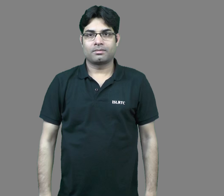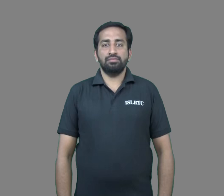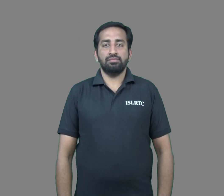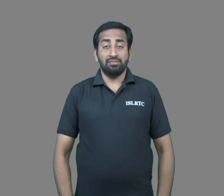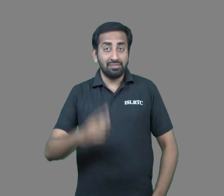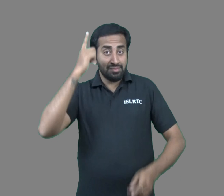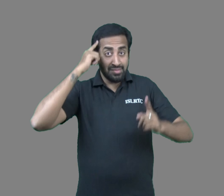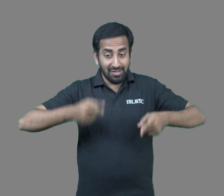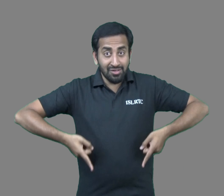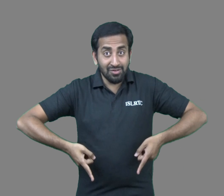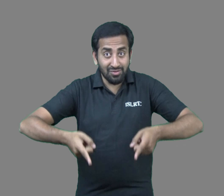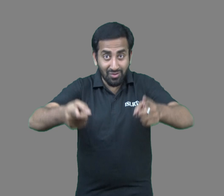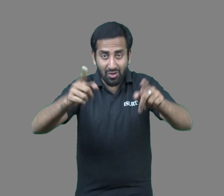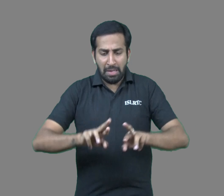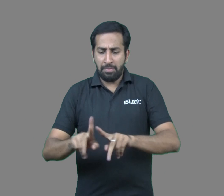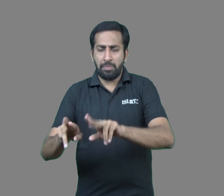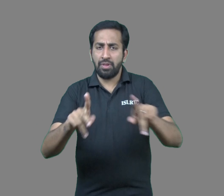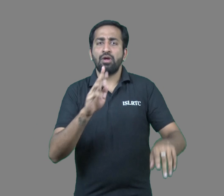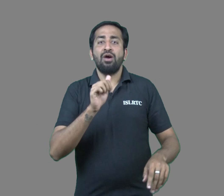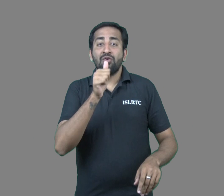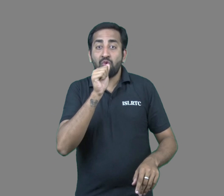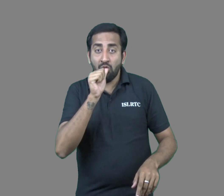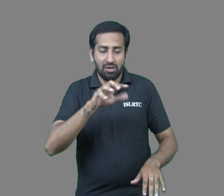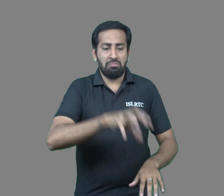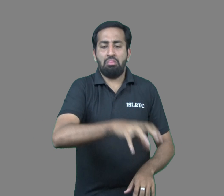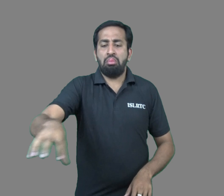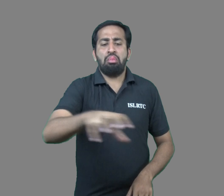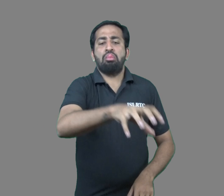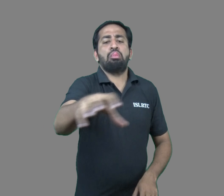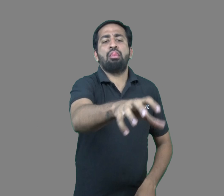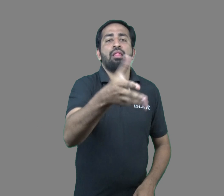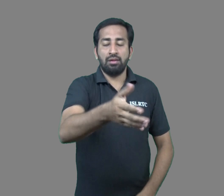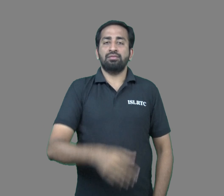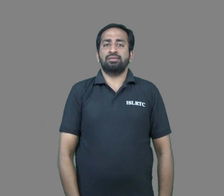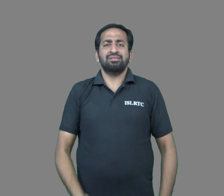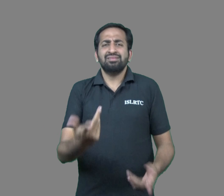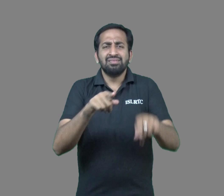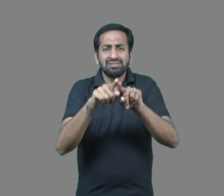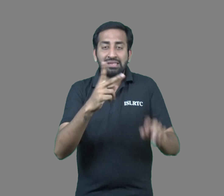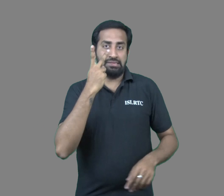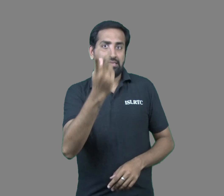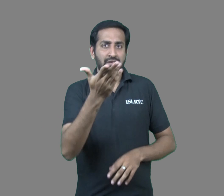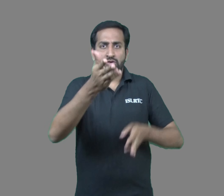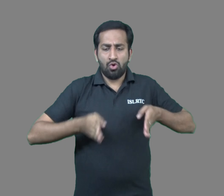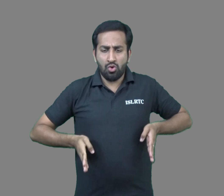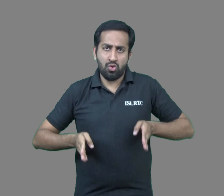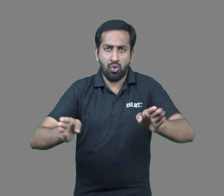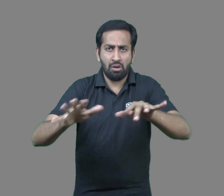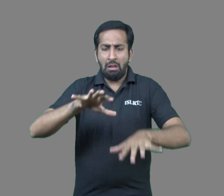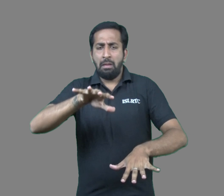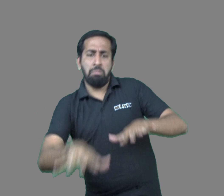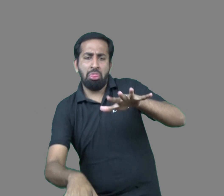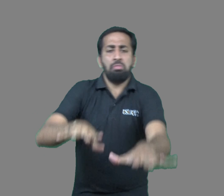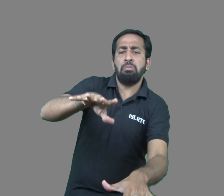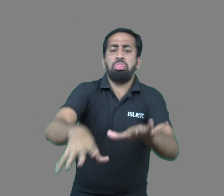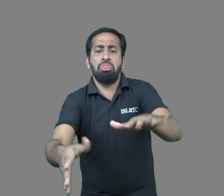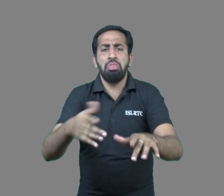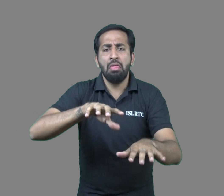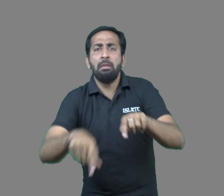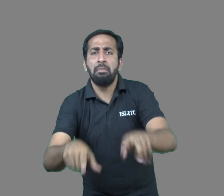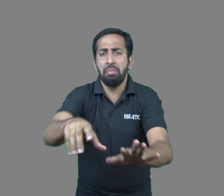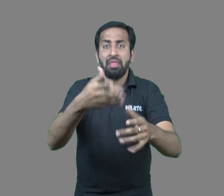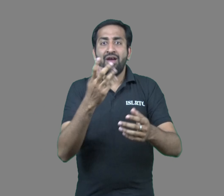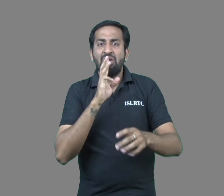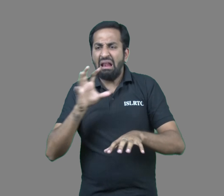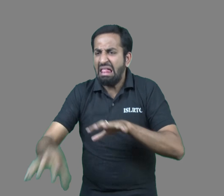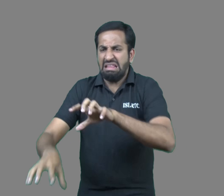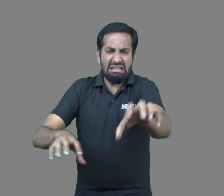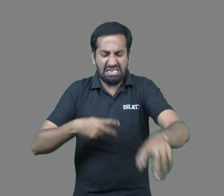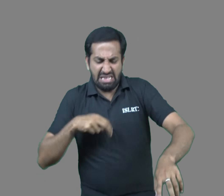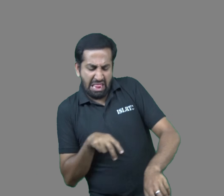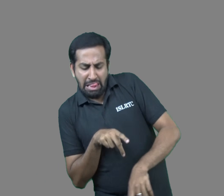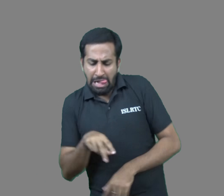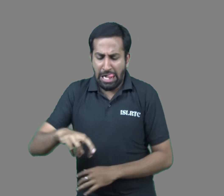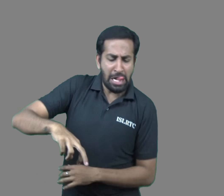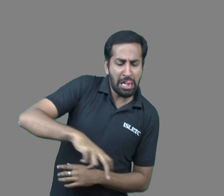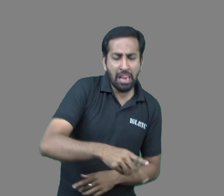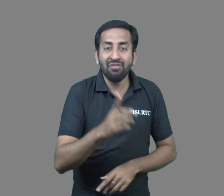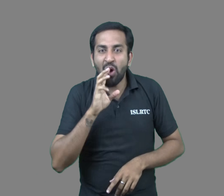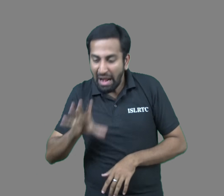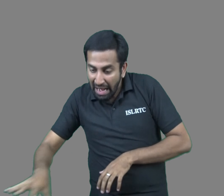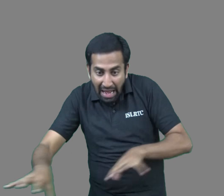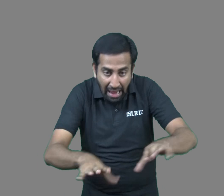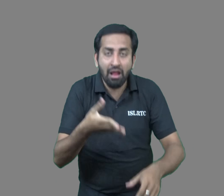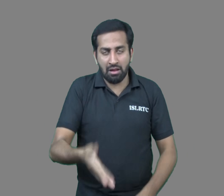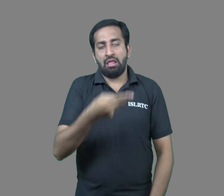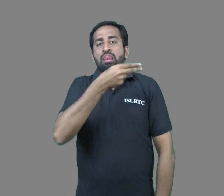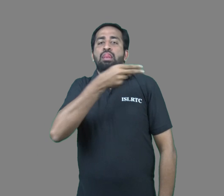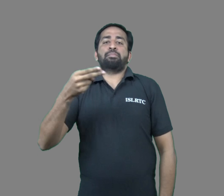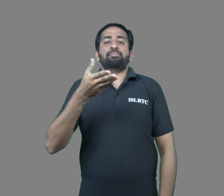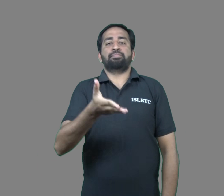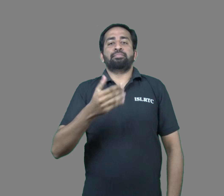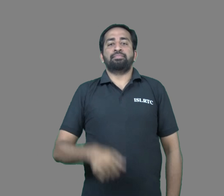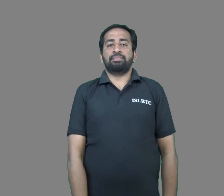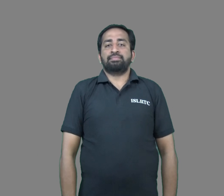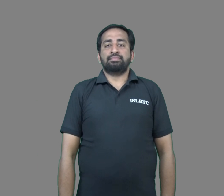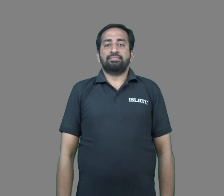Water Stagnation